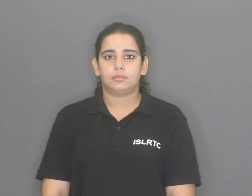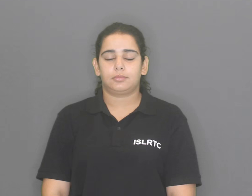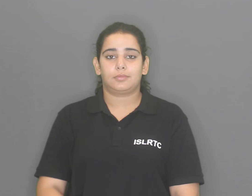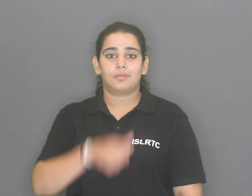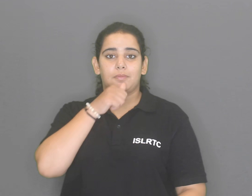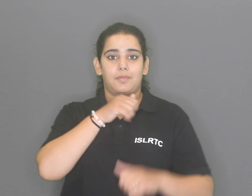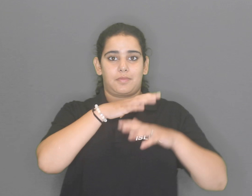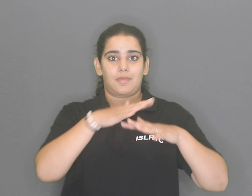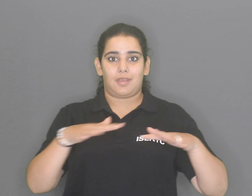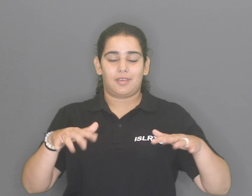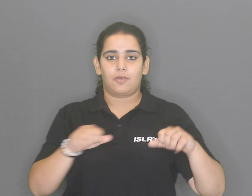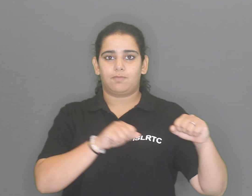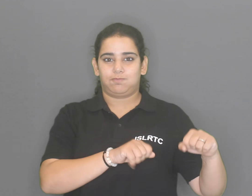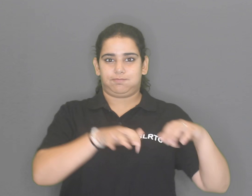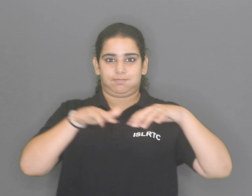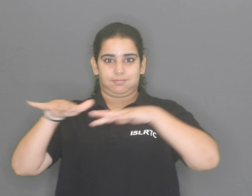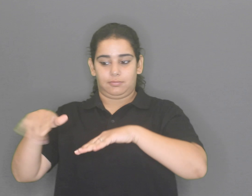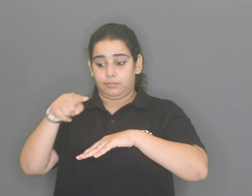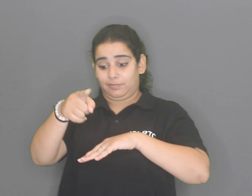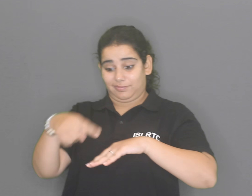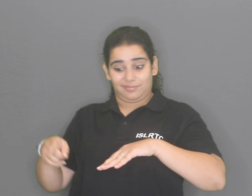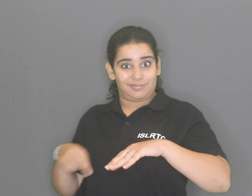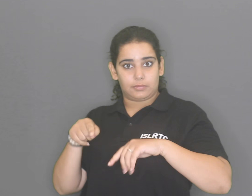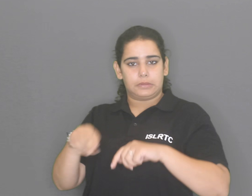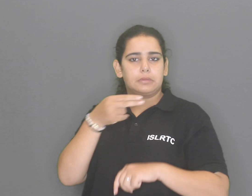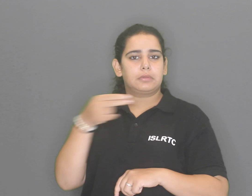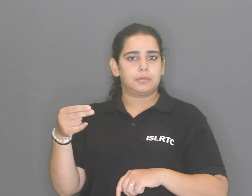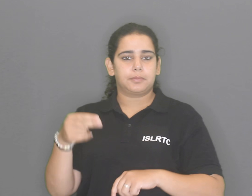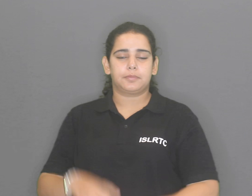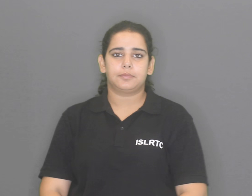Tidal flow Relating to or affected by tides